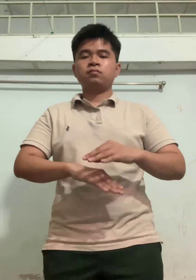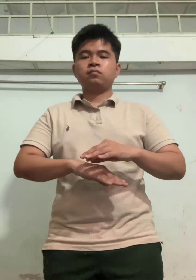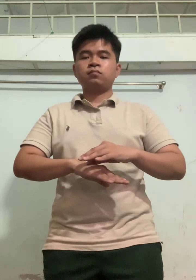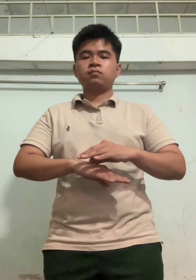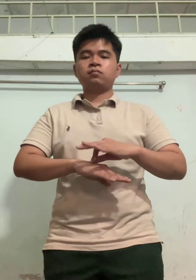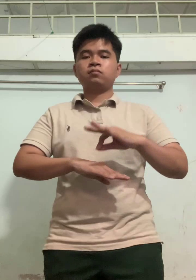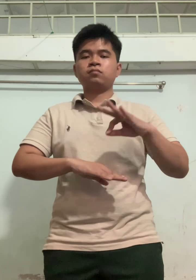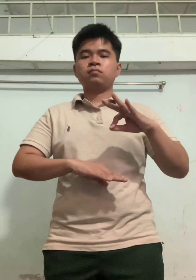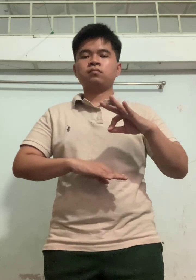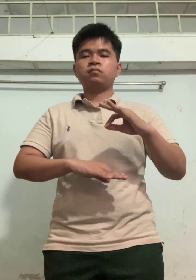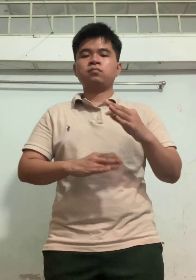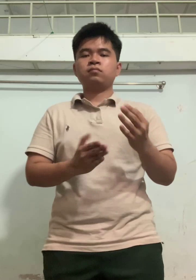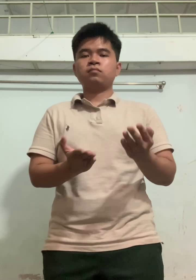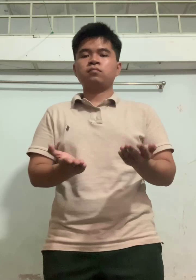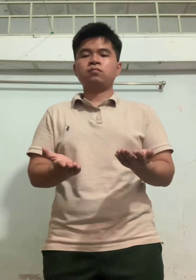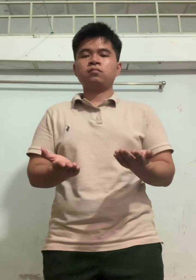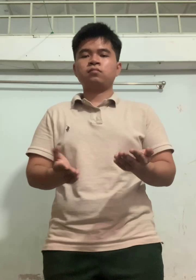tuan nay